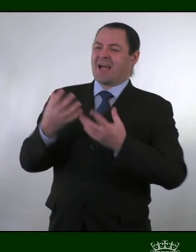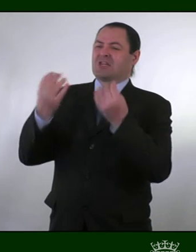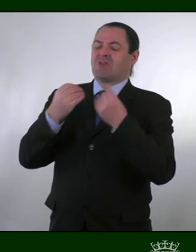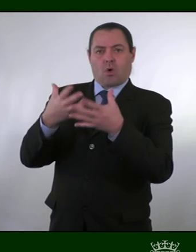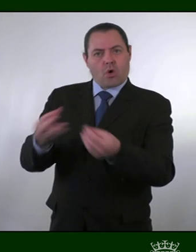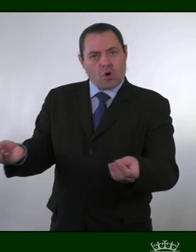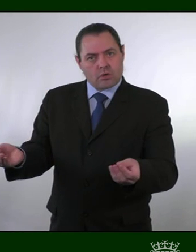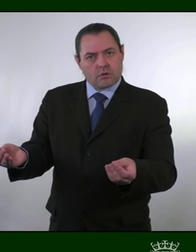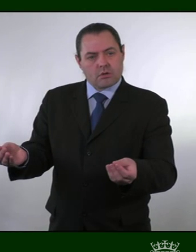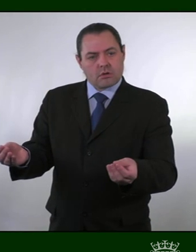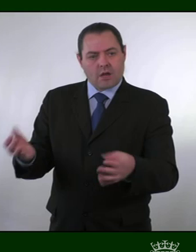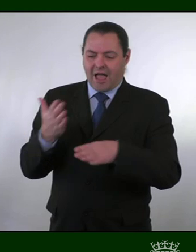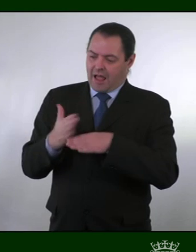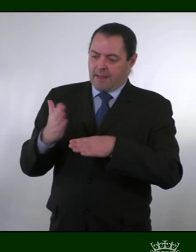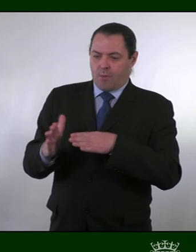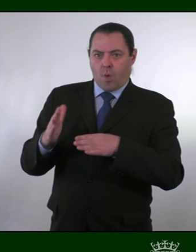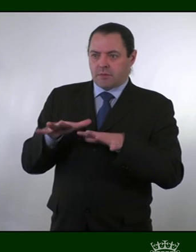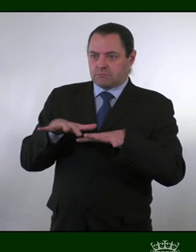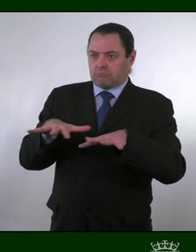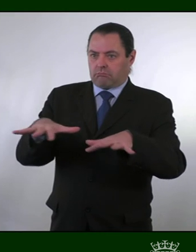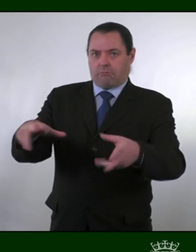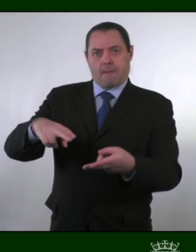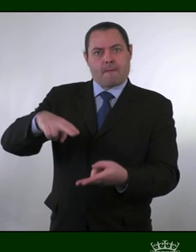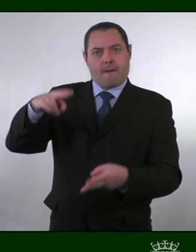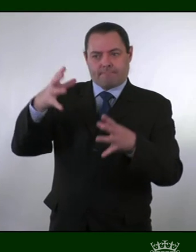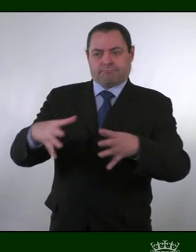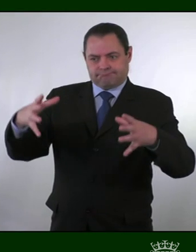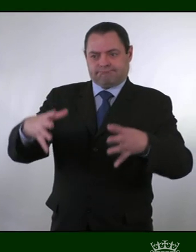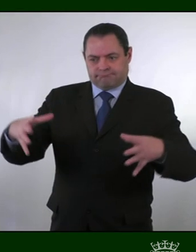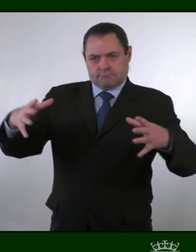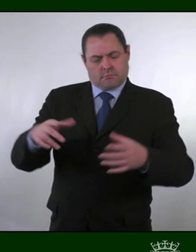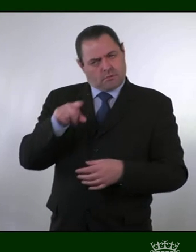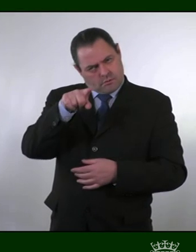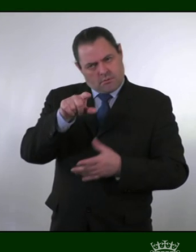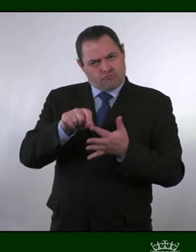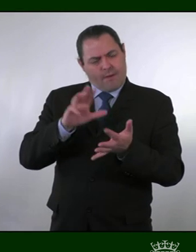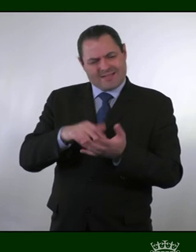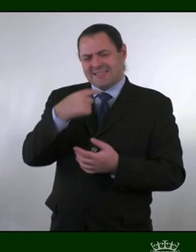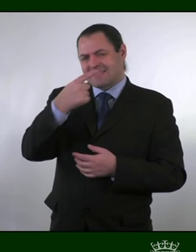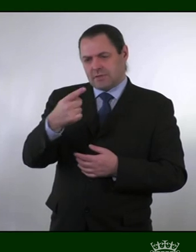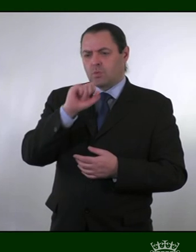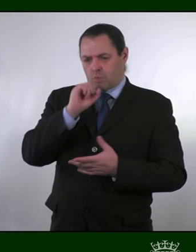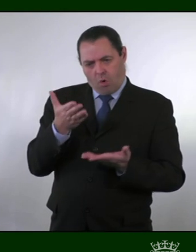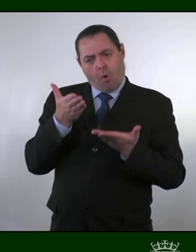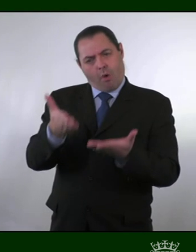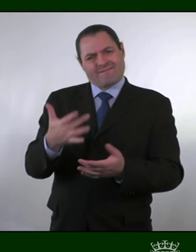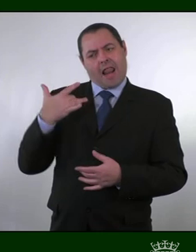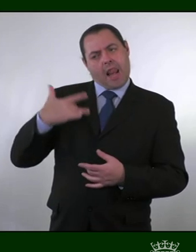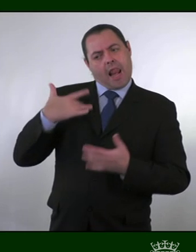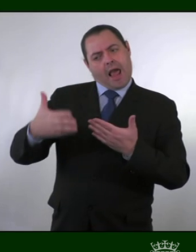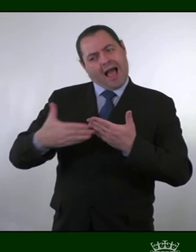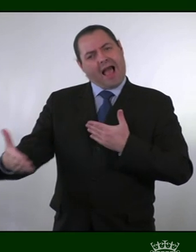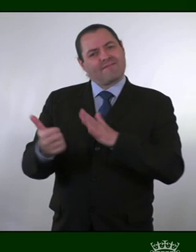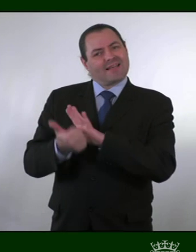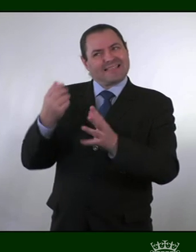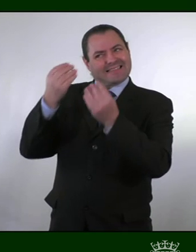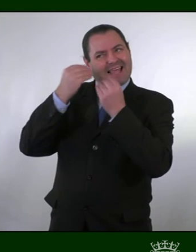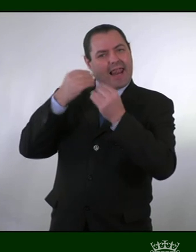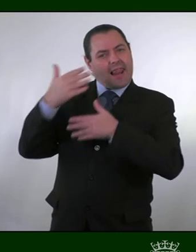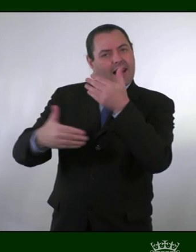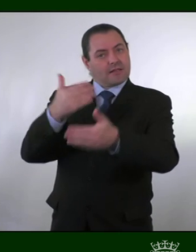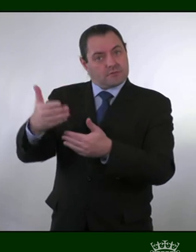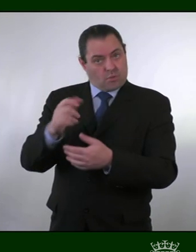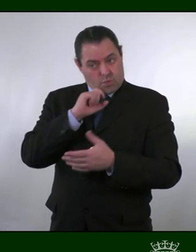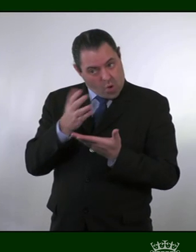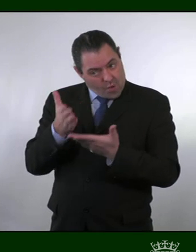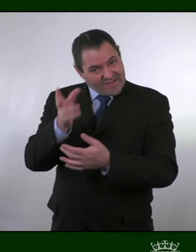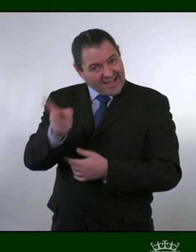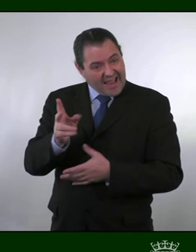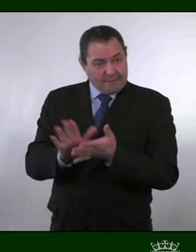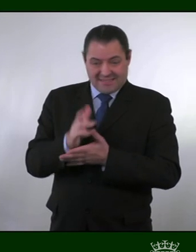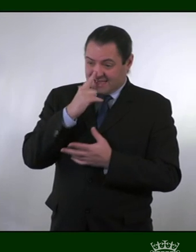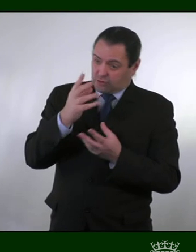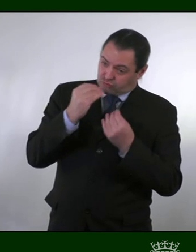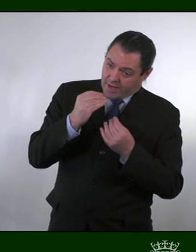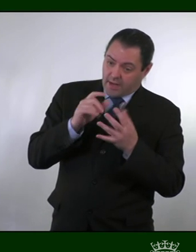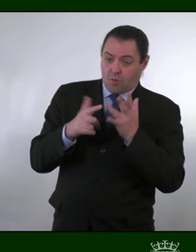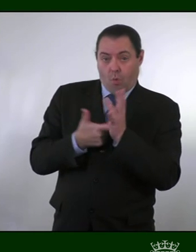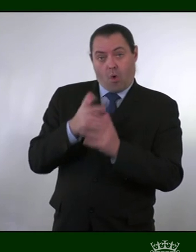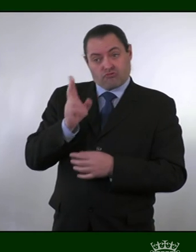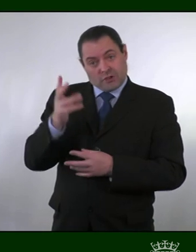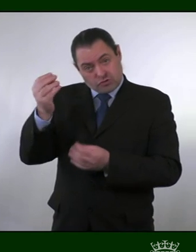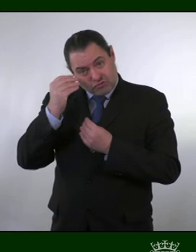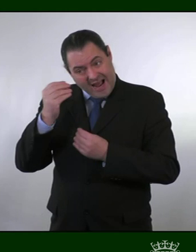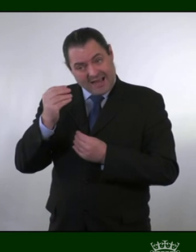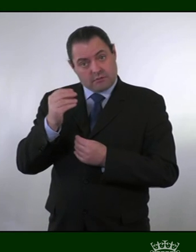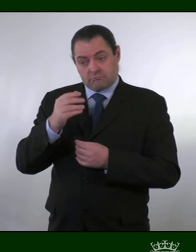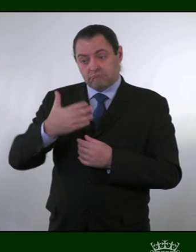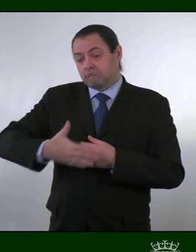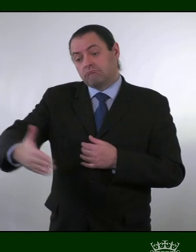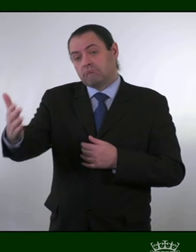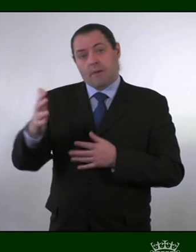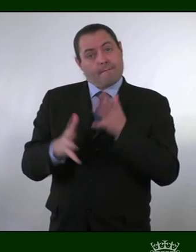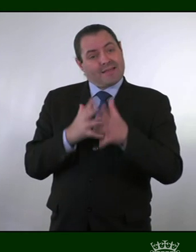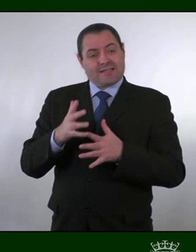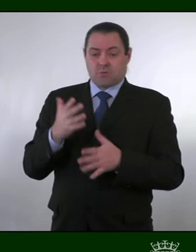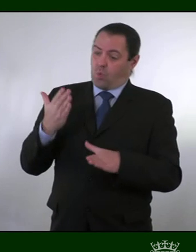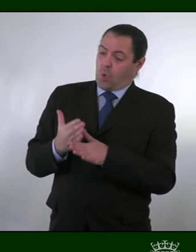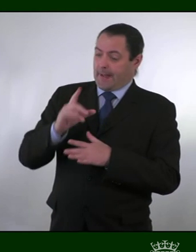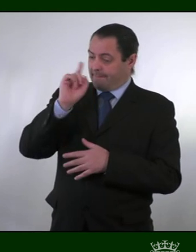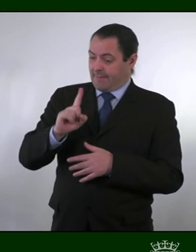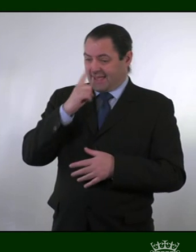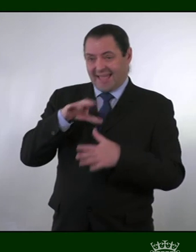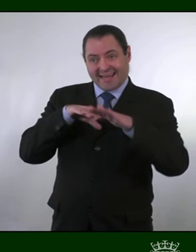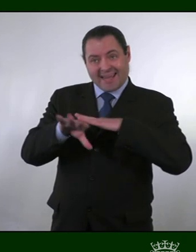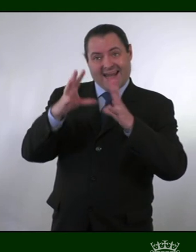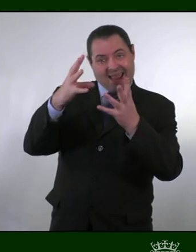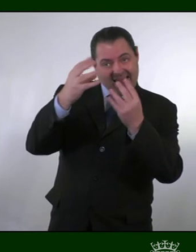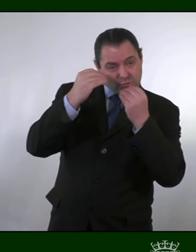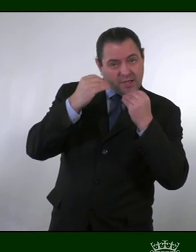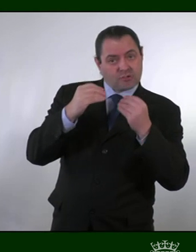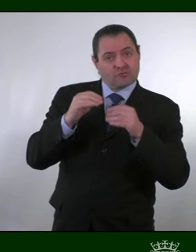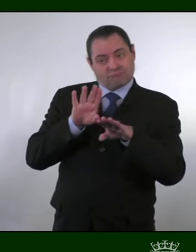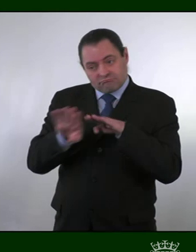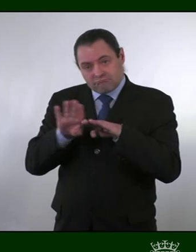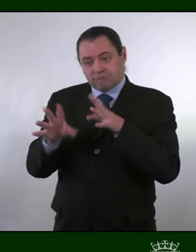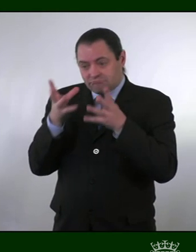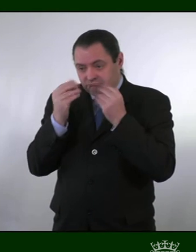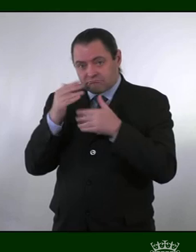With unemployment levels rising, will the Prime Minister today act on his commitment to offer a lifetime skills guarantee to help people to train and retrain at any stage in their lives, and reverse this decision to ensure that working people can access education, training and skills for the future?